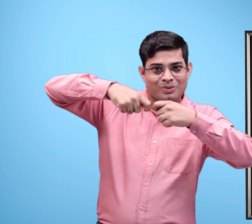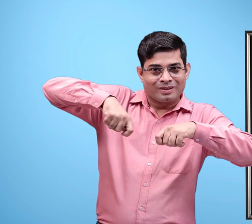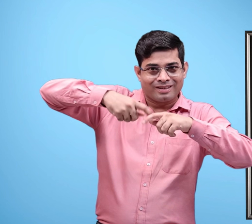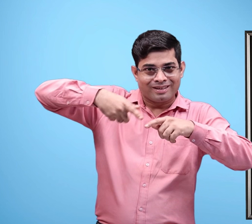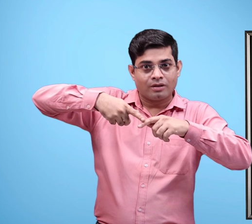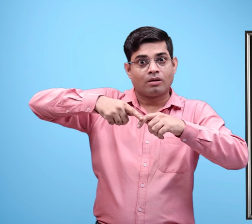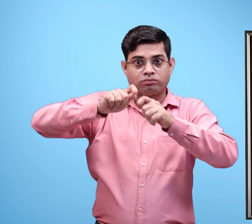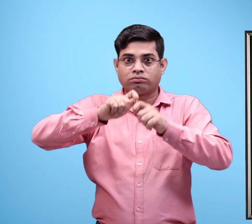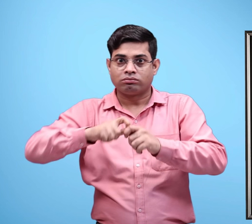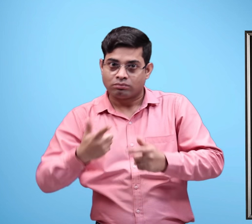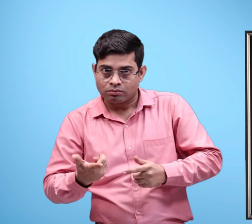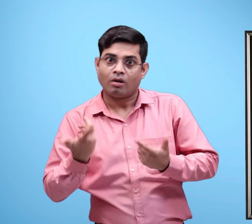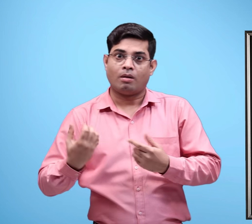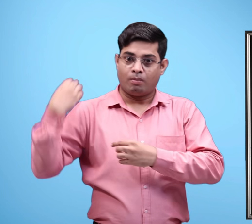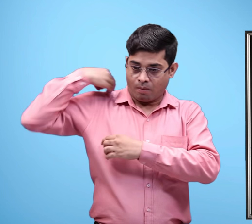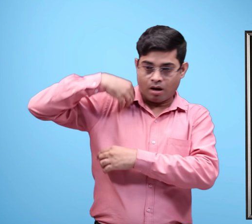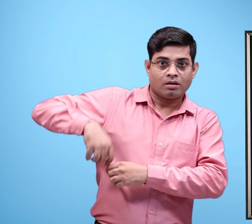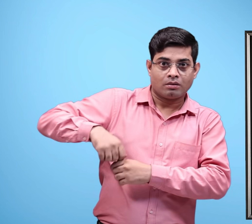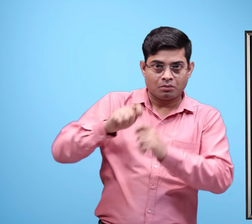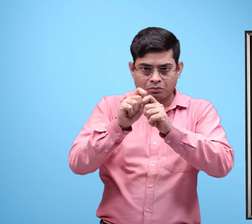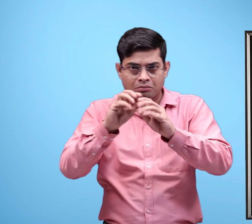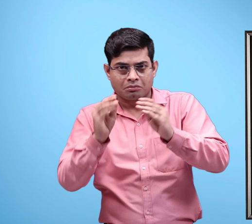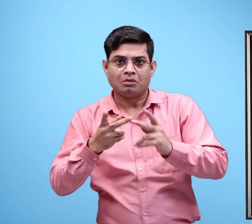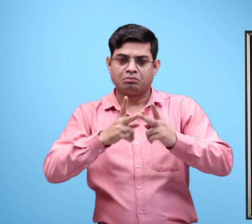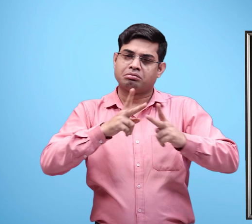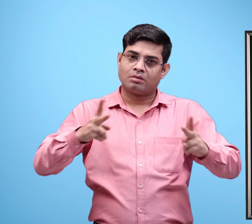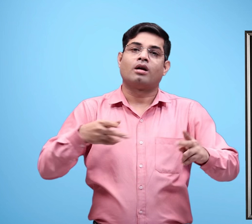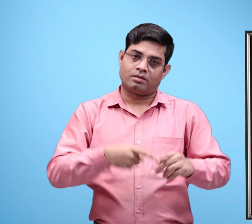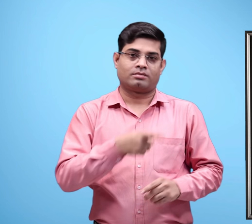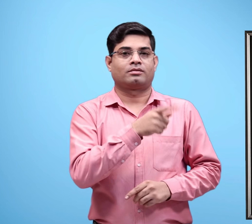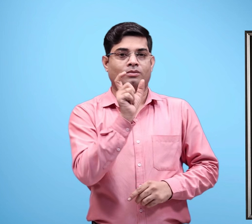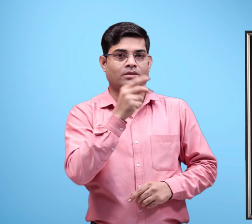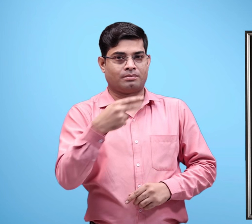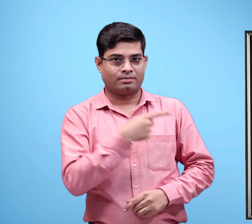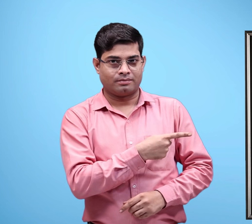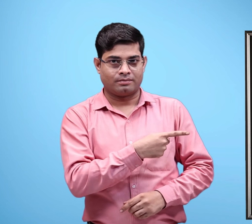footwear, bags, etc.ple, clothes,